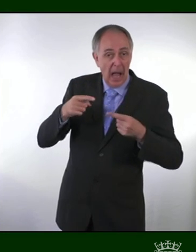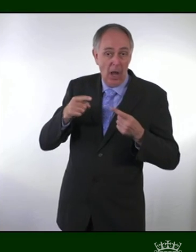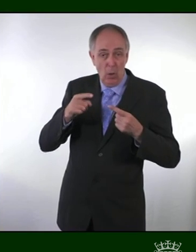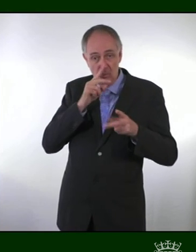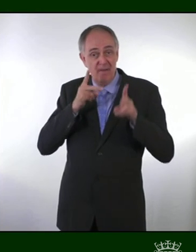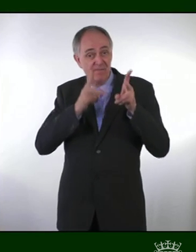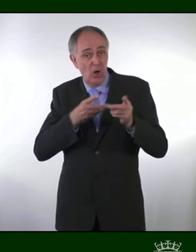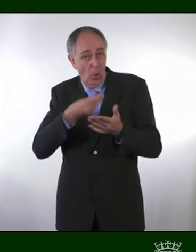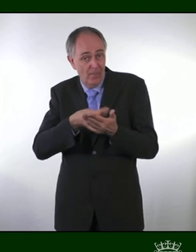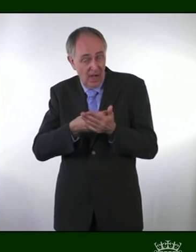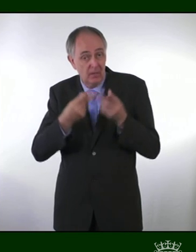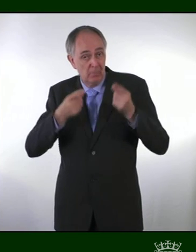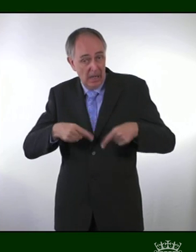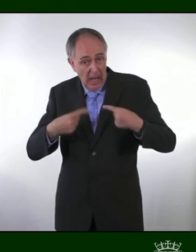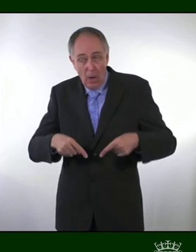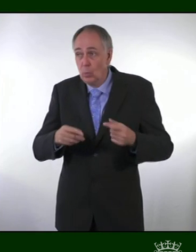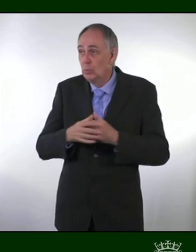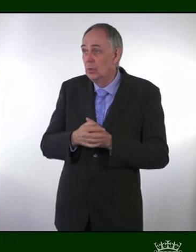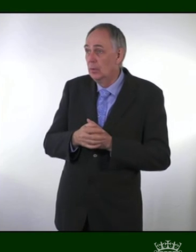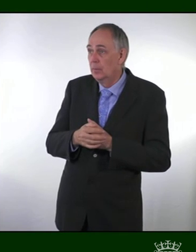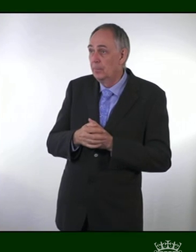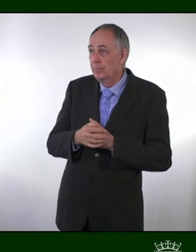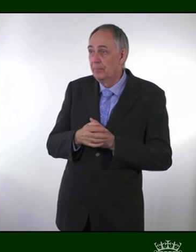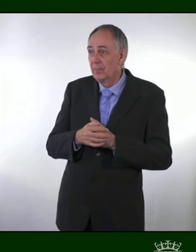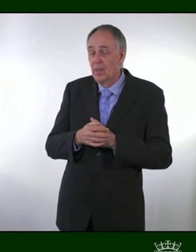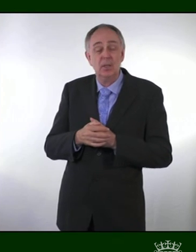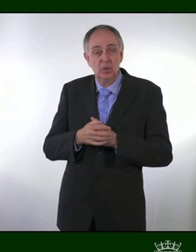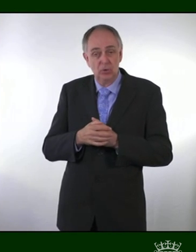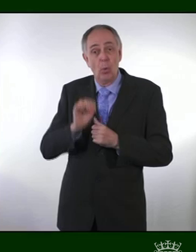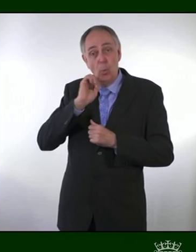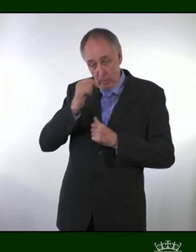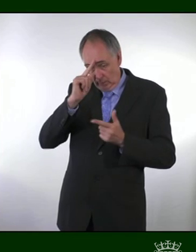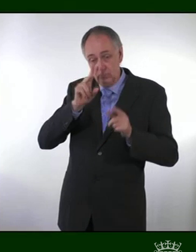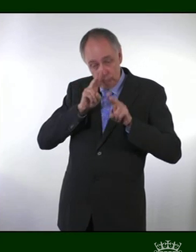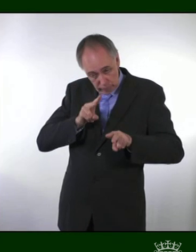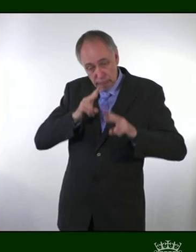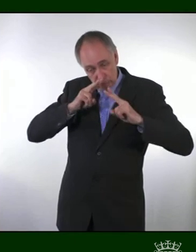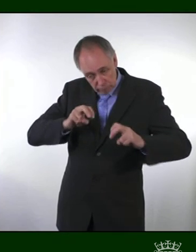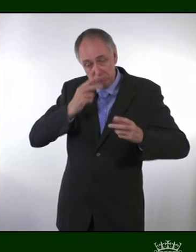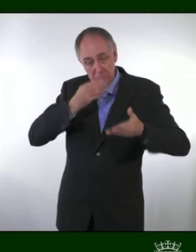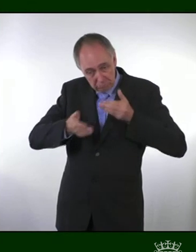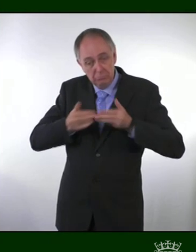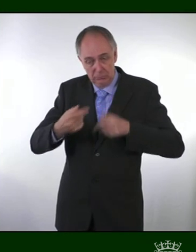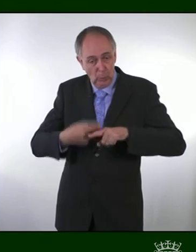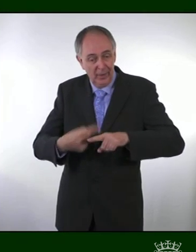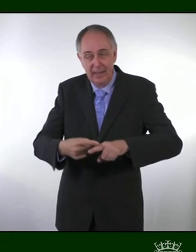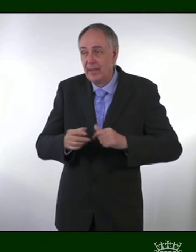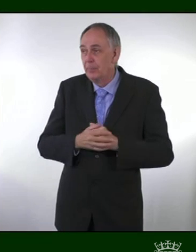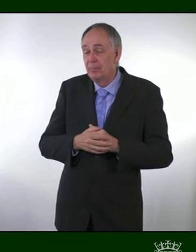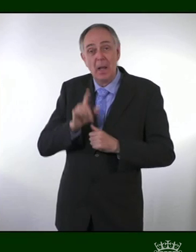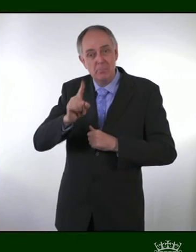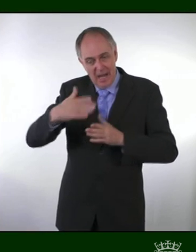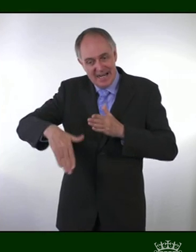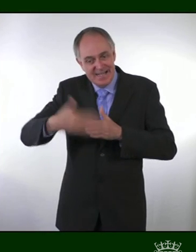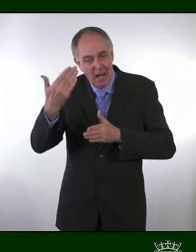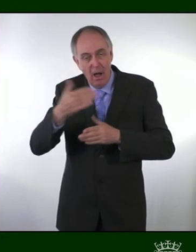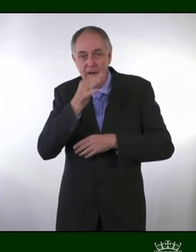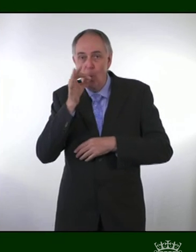I have been made aware of the issue very recently. I can assure her that we will be addressing it forthwith.”—[Official Report, 10 June 2020; Vol.